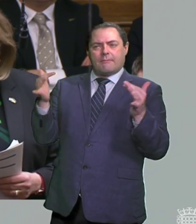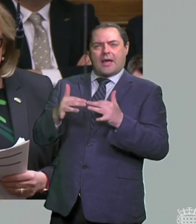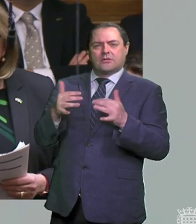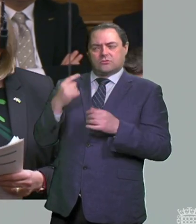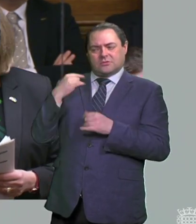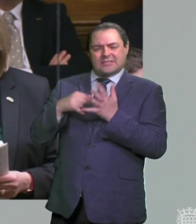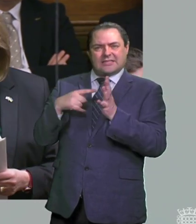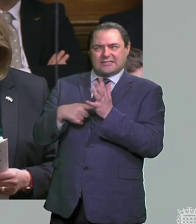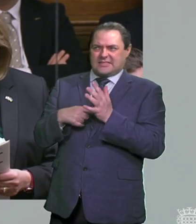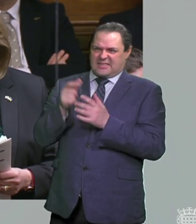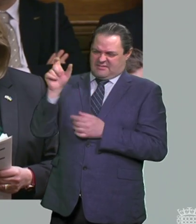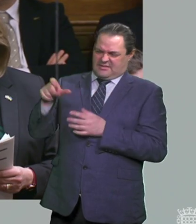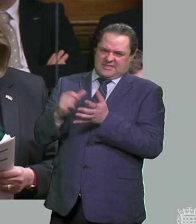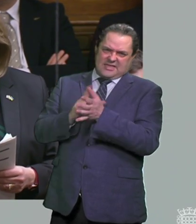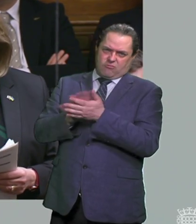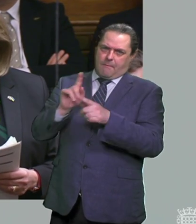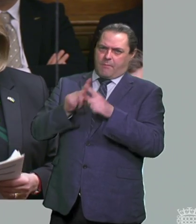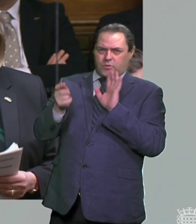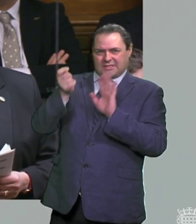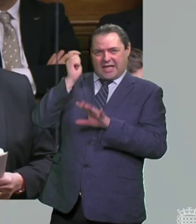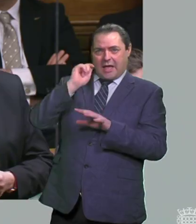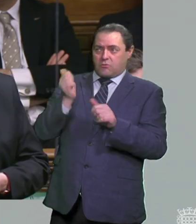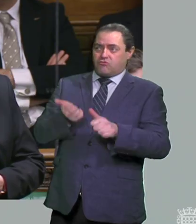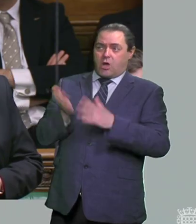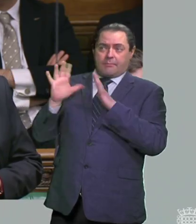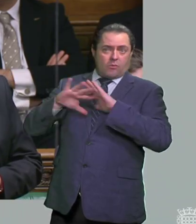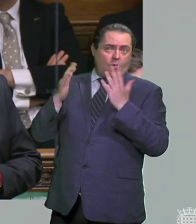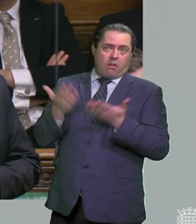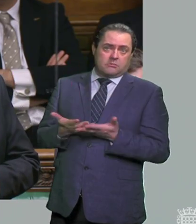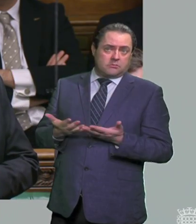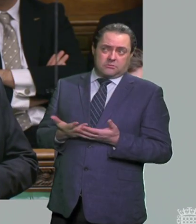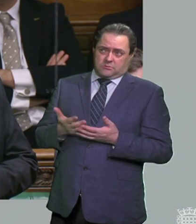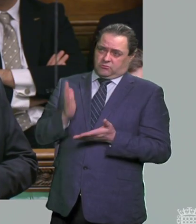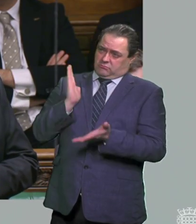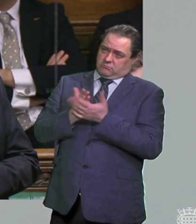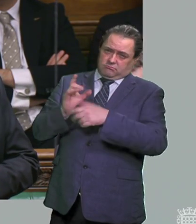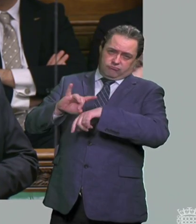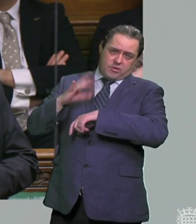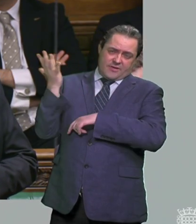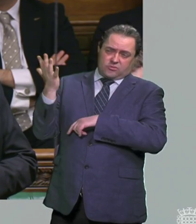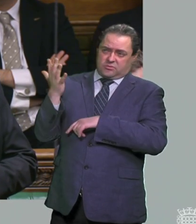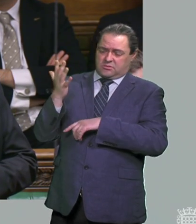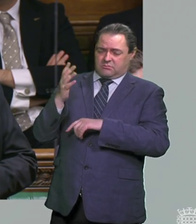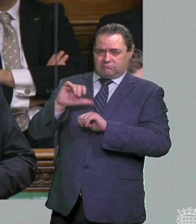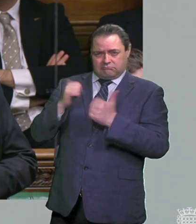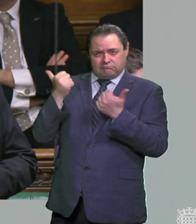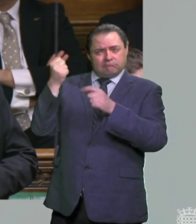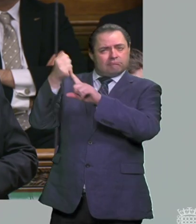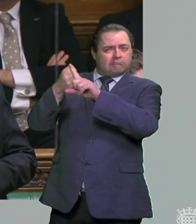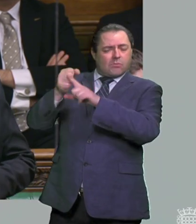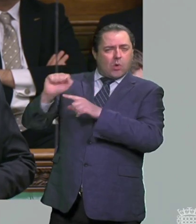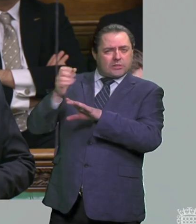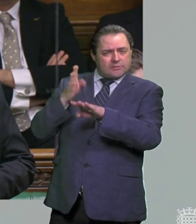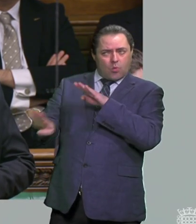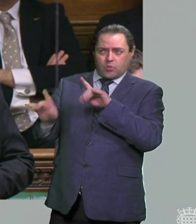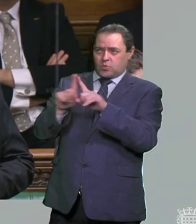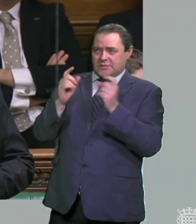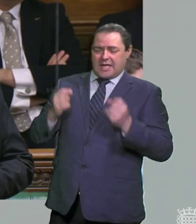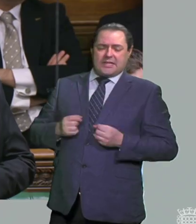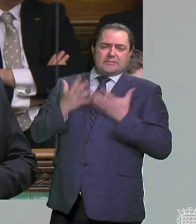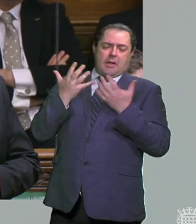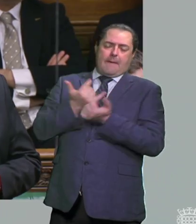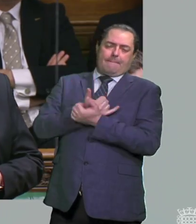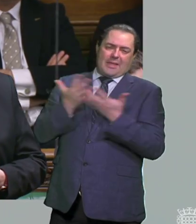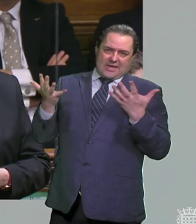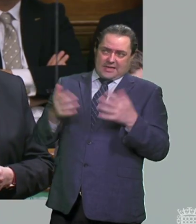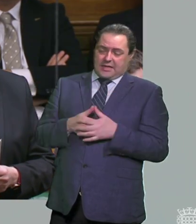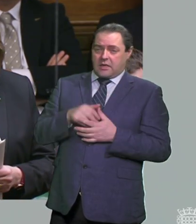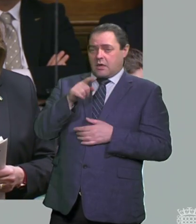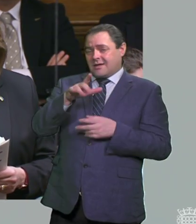Sarah is the most capped international rugby player in the world, a true professional, a great ambassador for her sport and an inspiration to many.